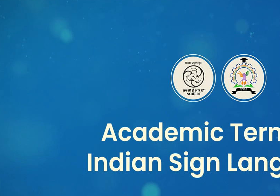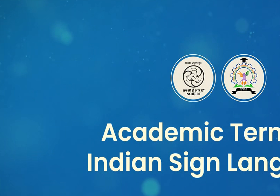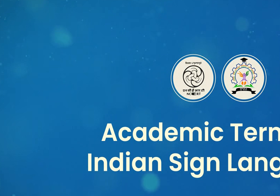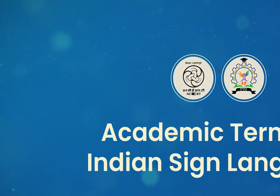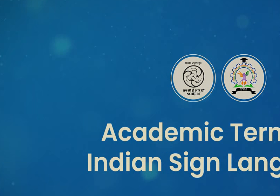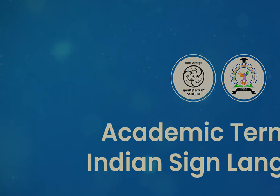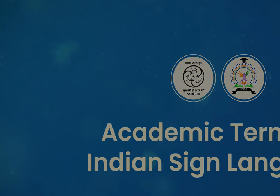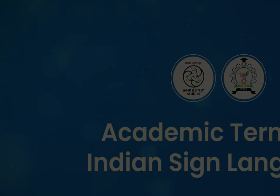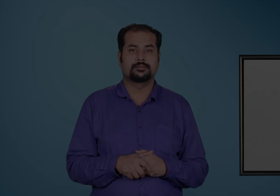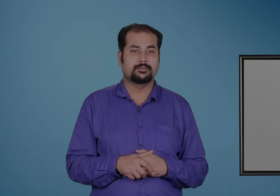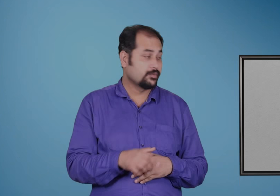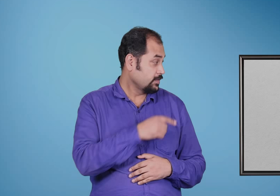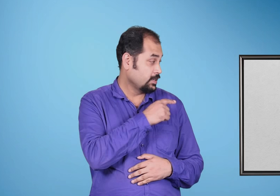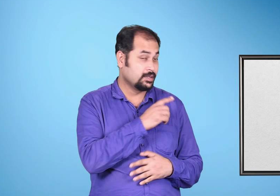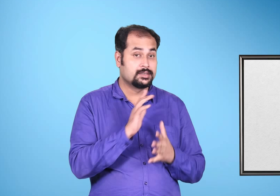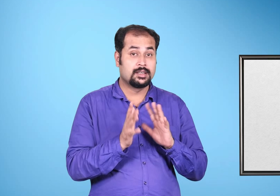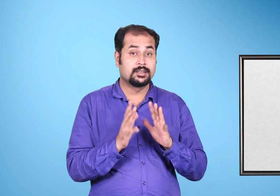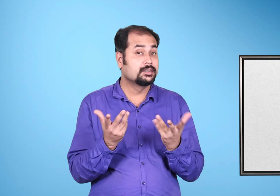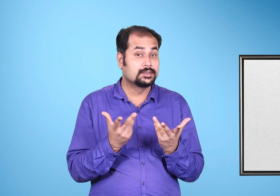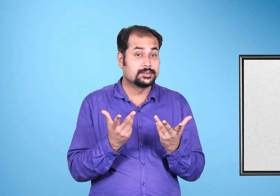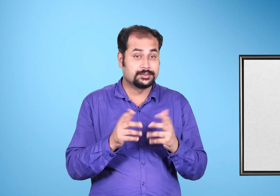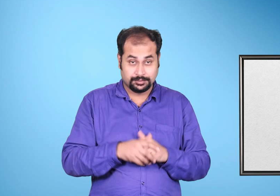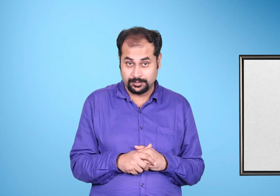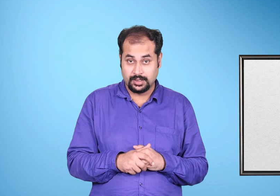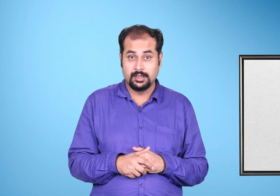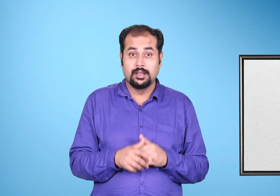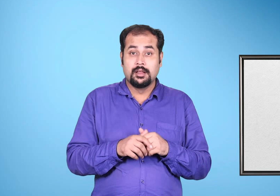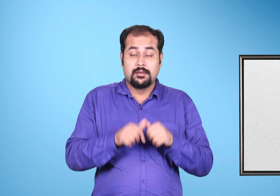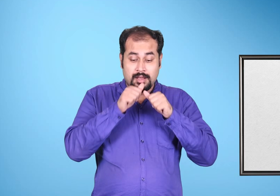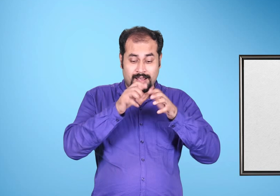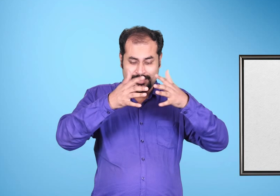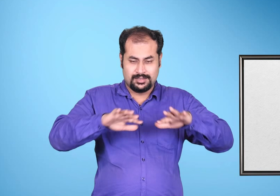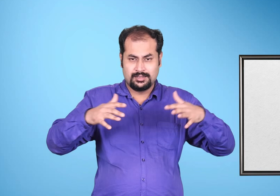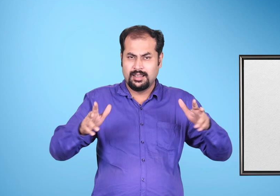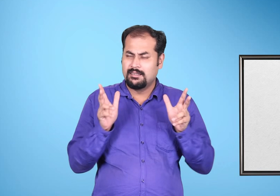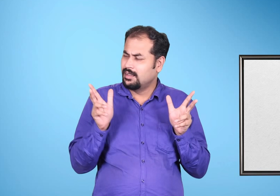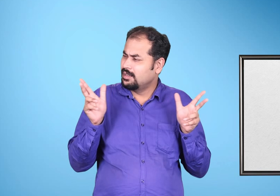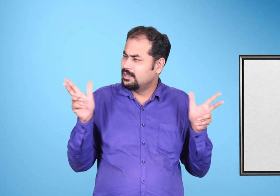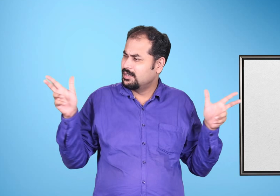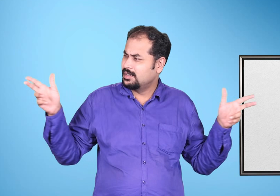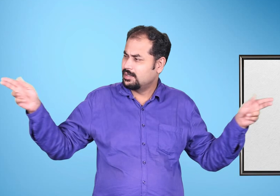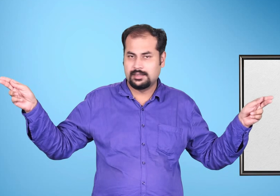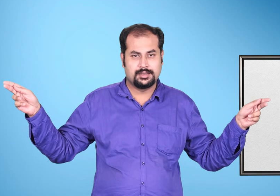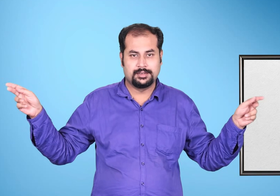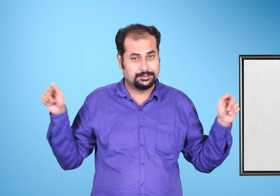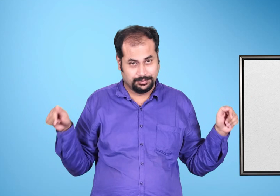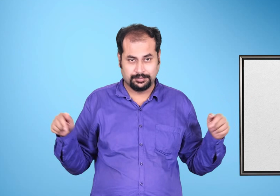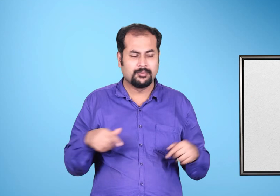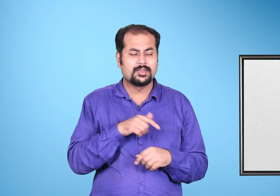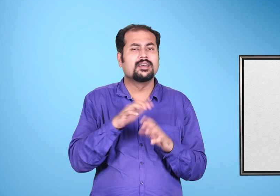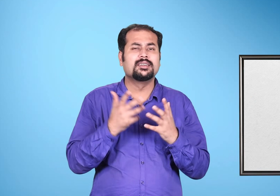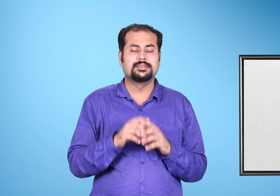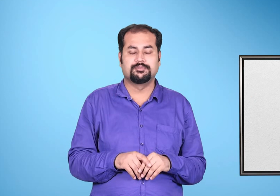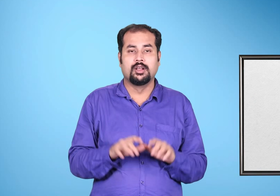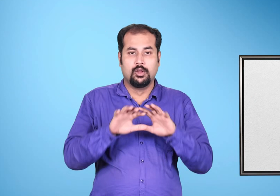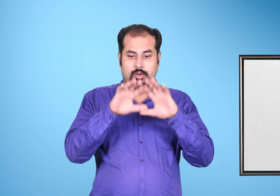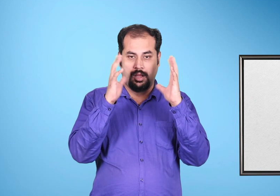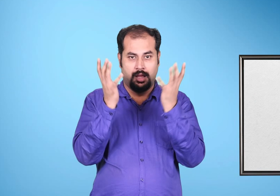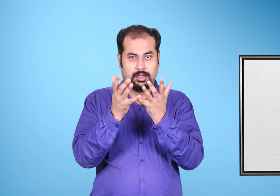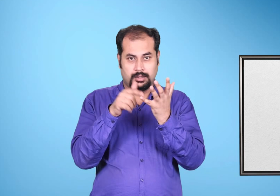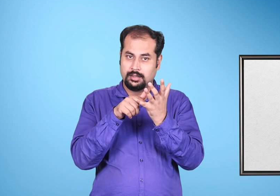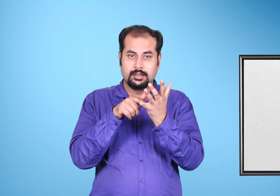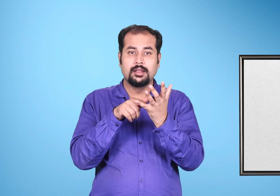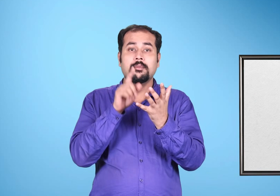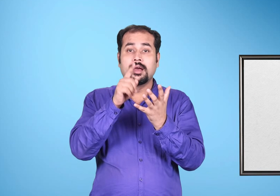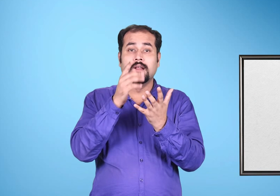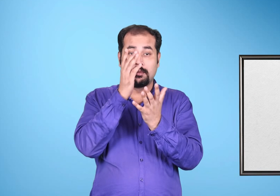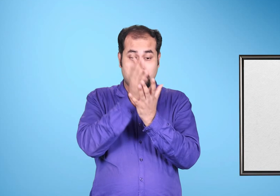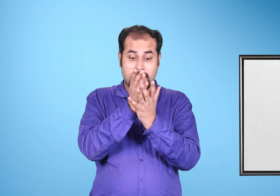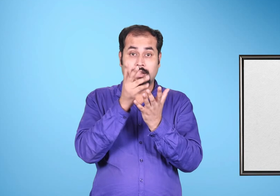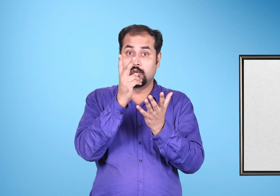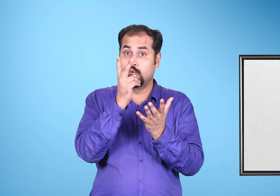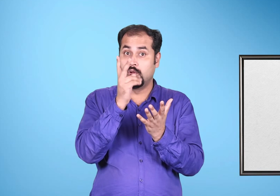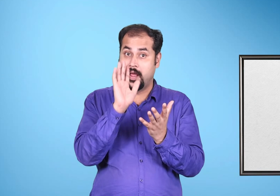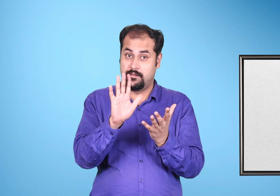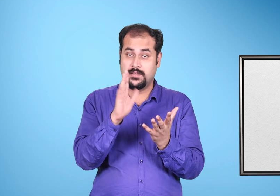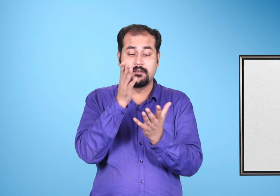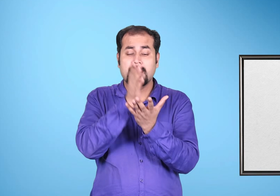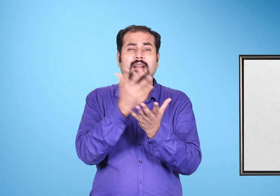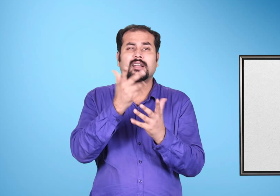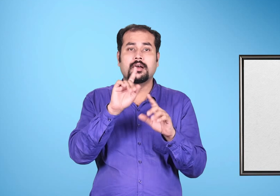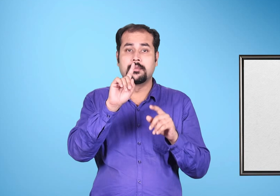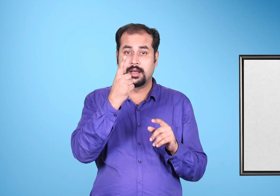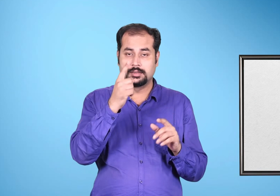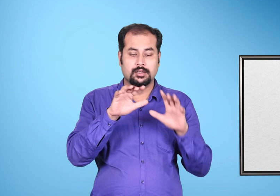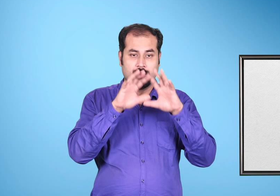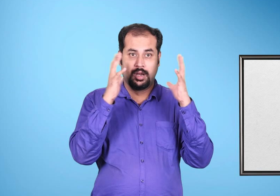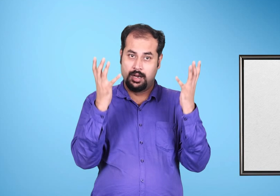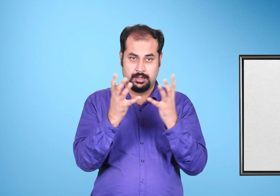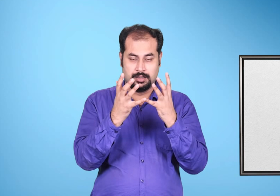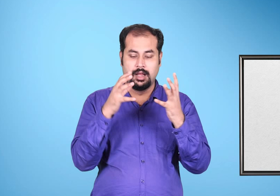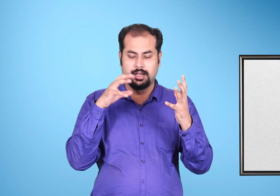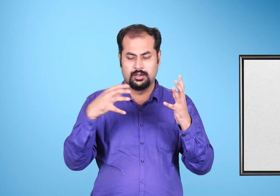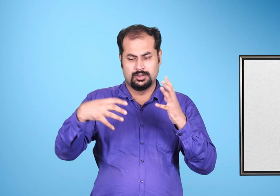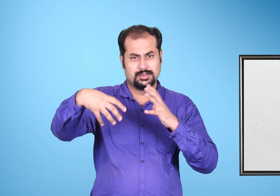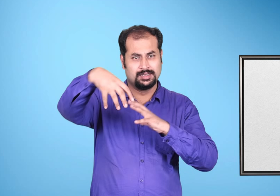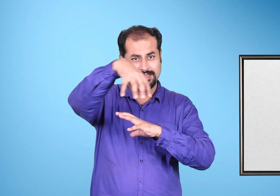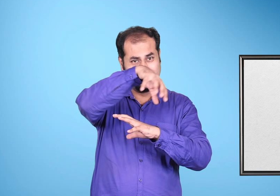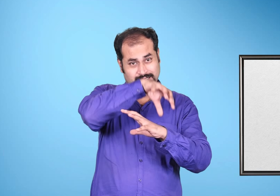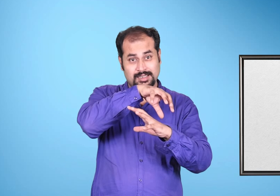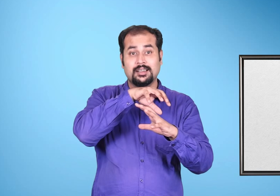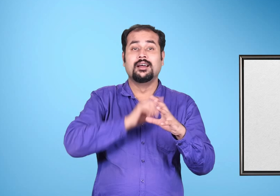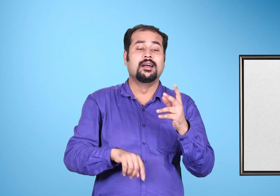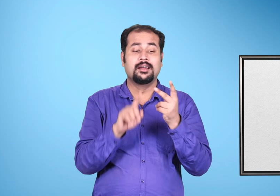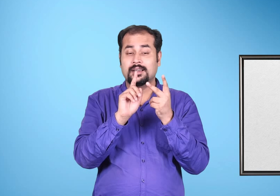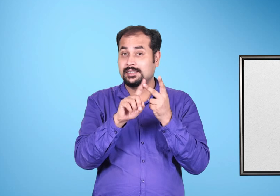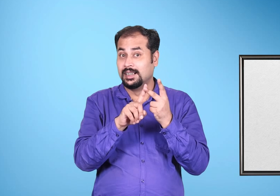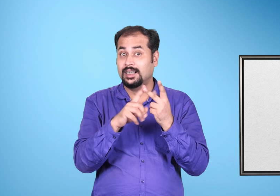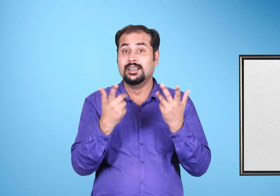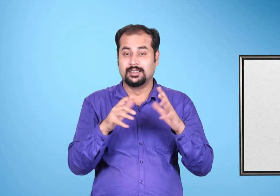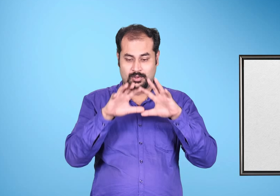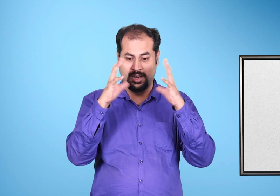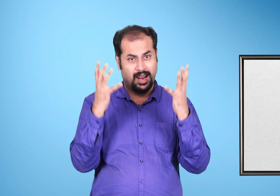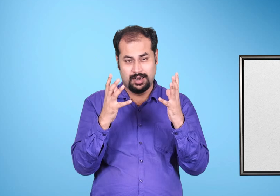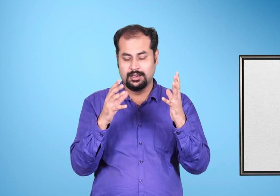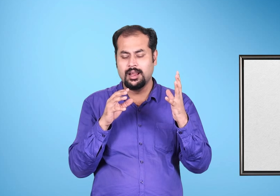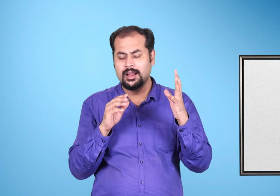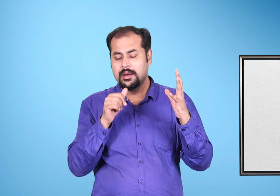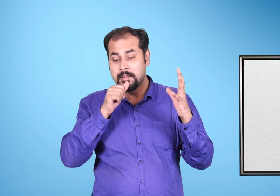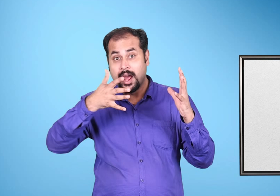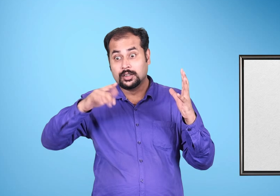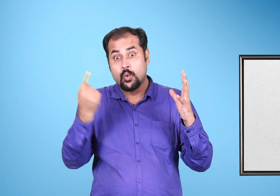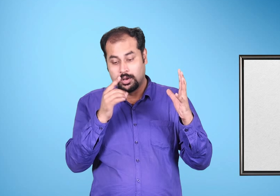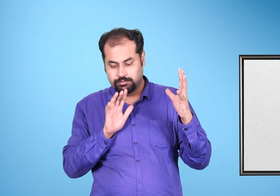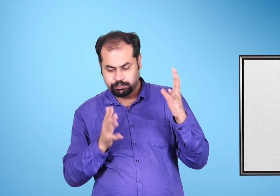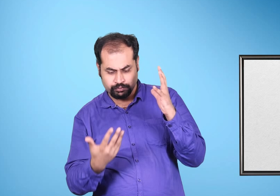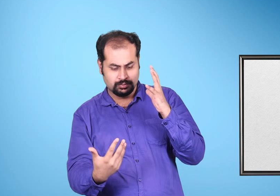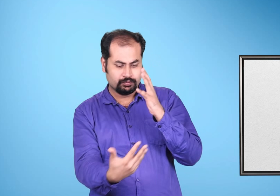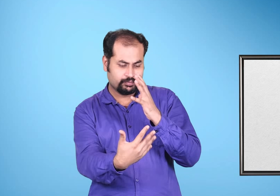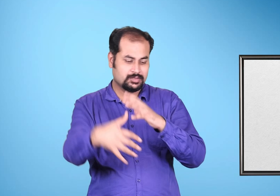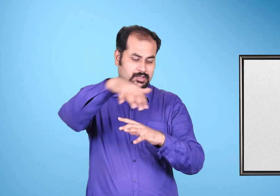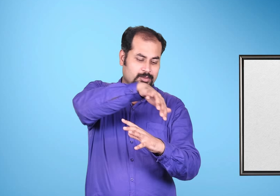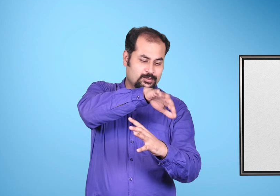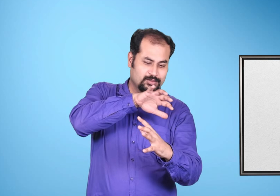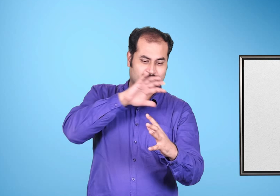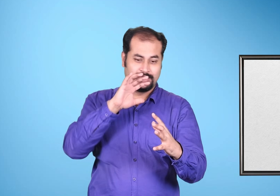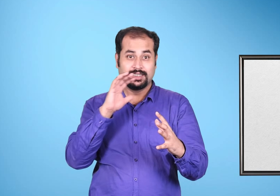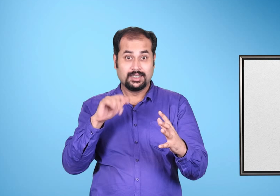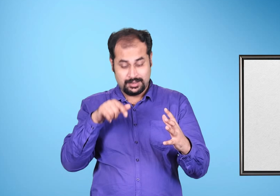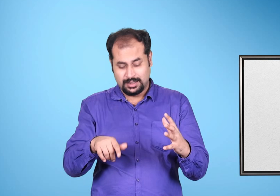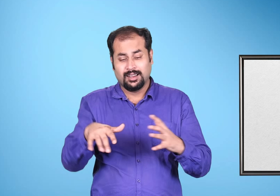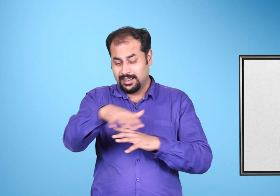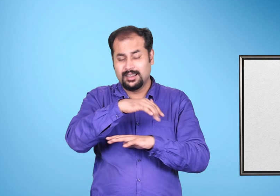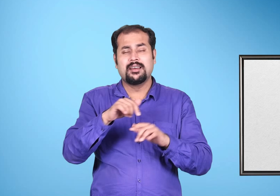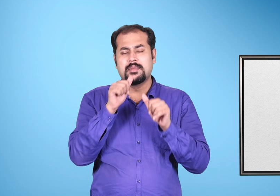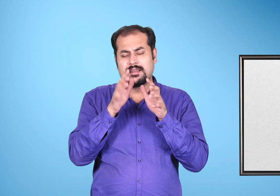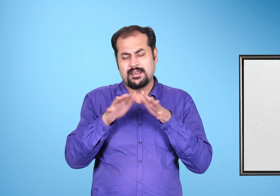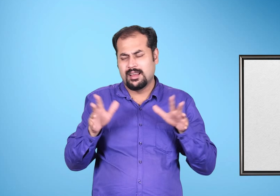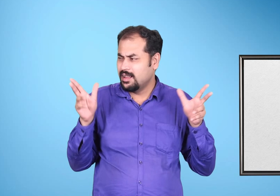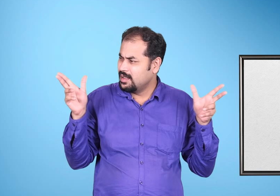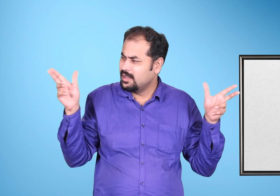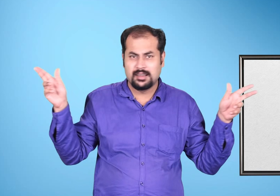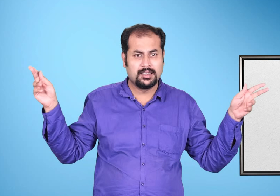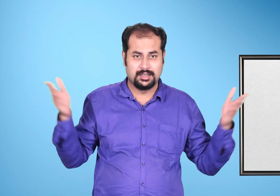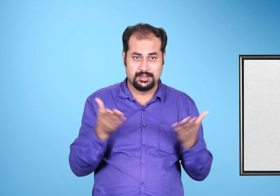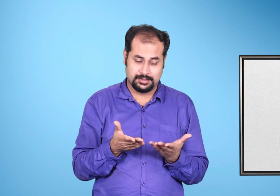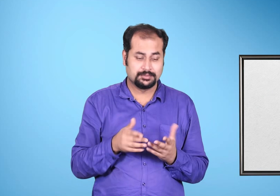Ocean This sign means ocean. There are two main divisions of the earth’s surface. One is the continents and the other is oceans. Oceans are huge water bodies. They are connected